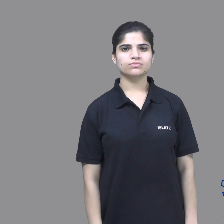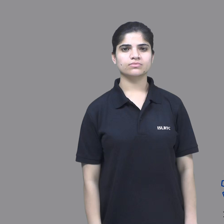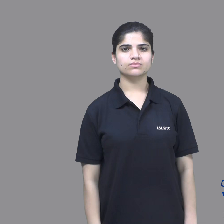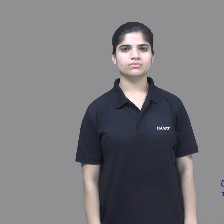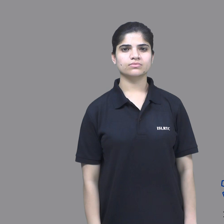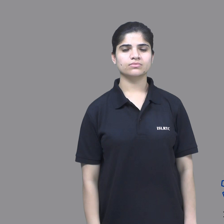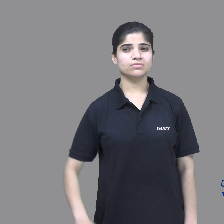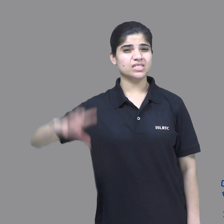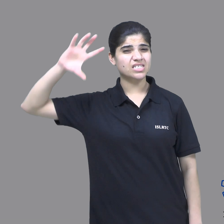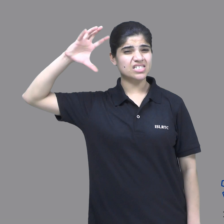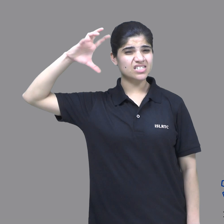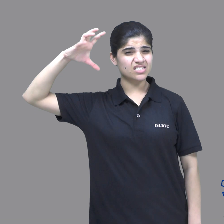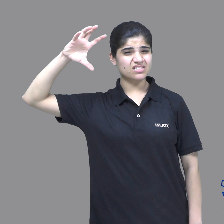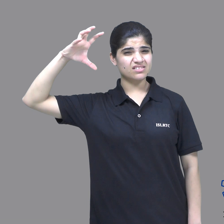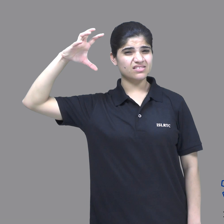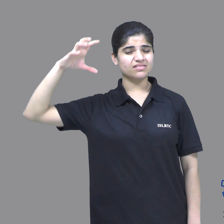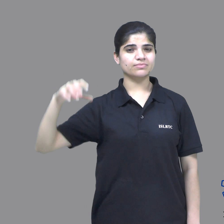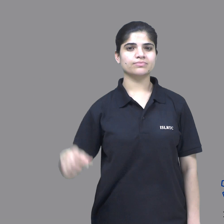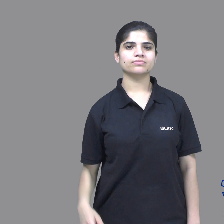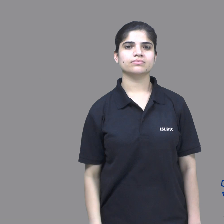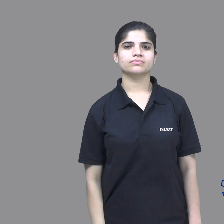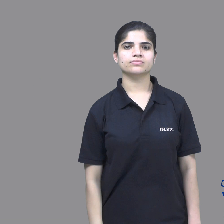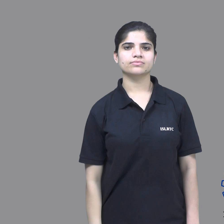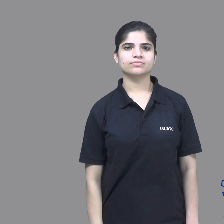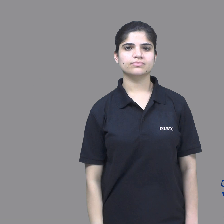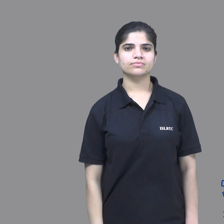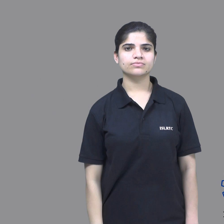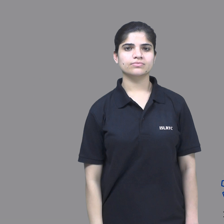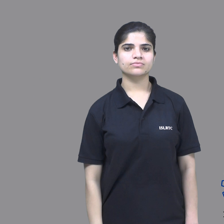Hot Scorching